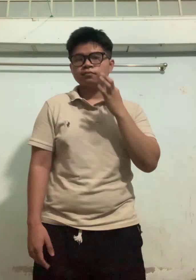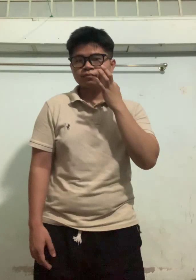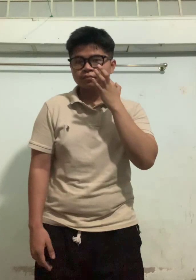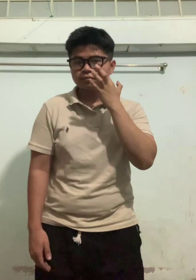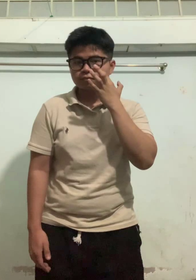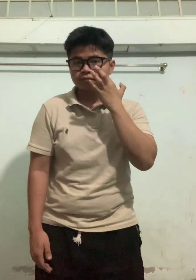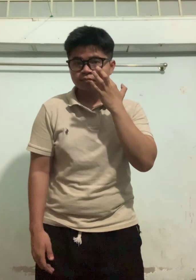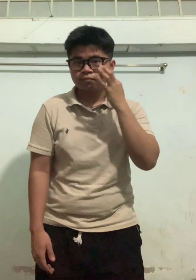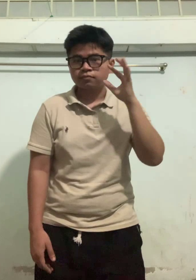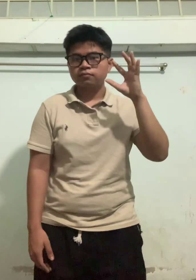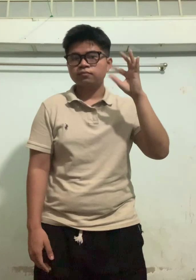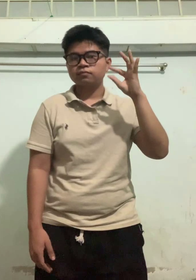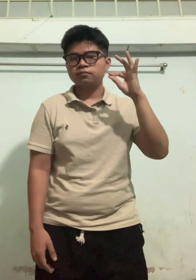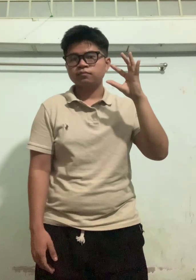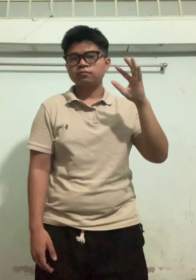lam quen